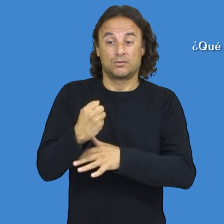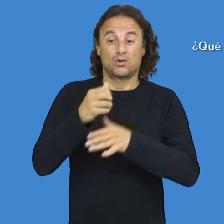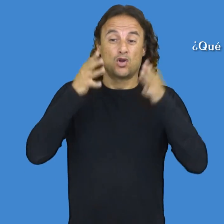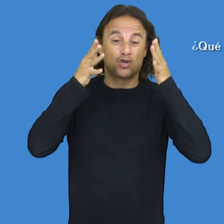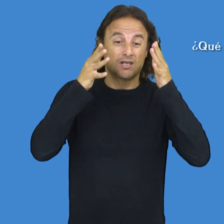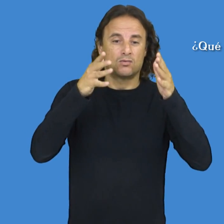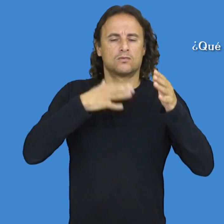aconsejar